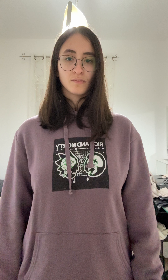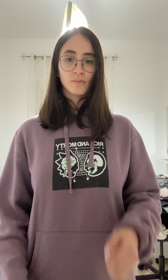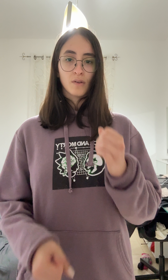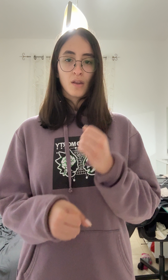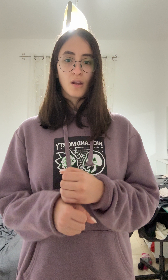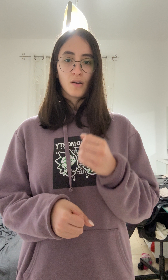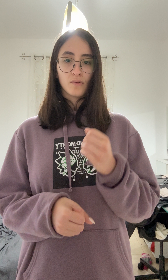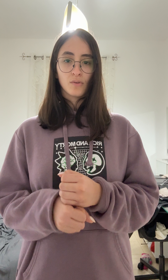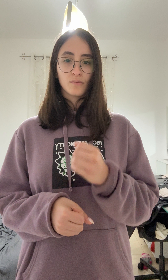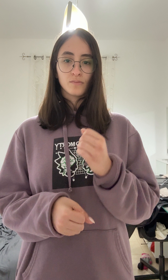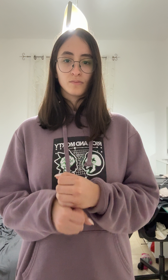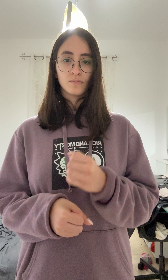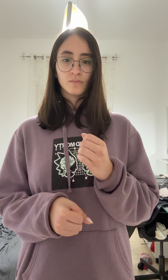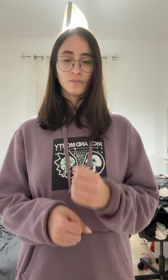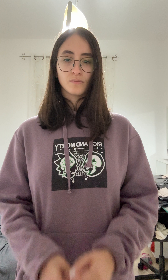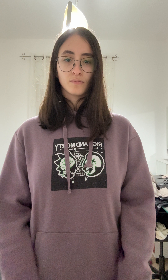לעבוד